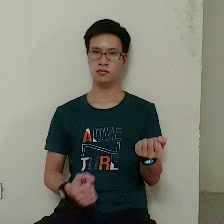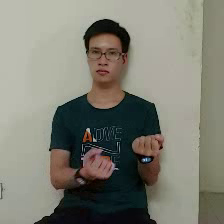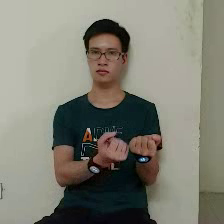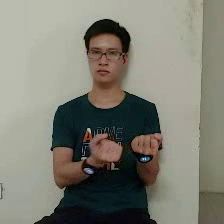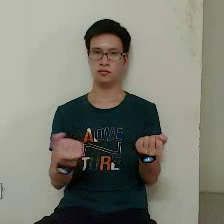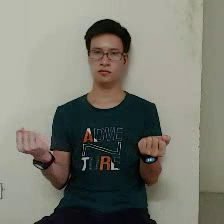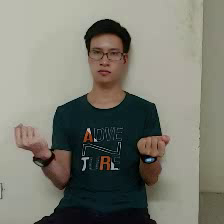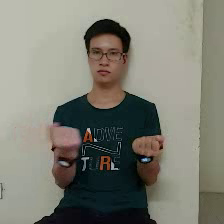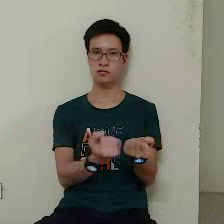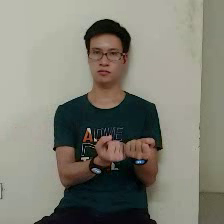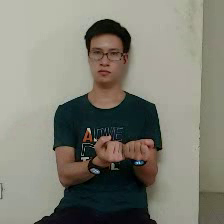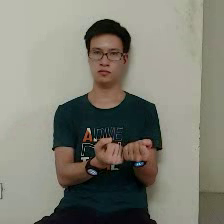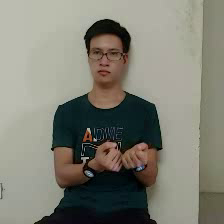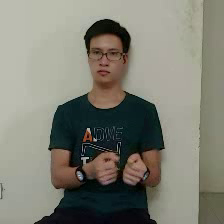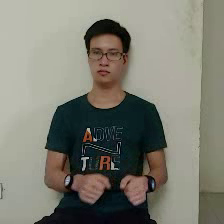Ủng hộ